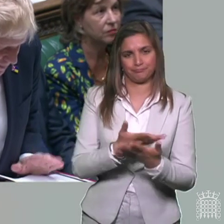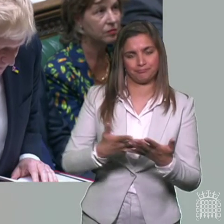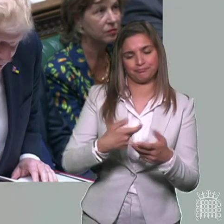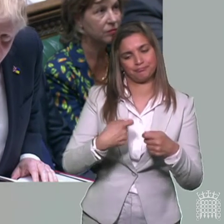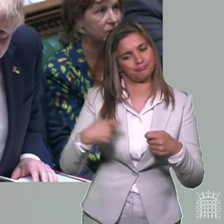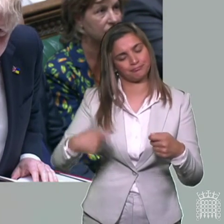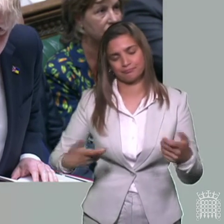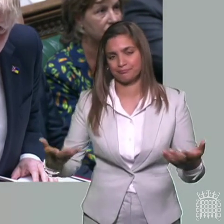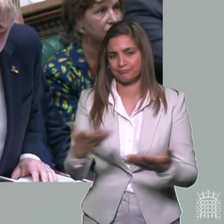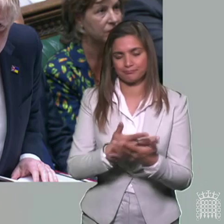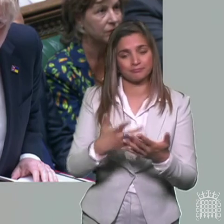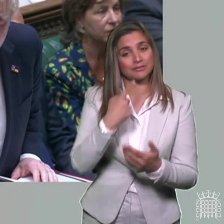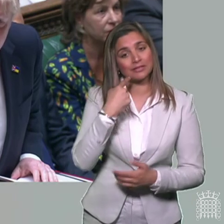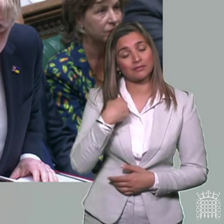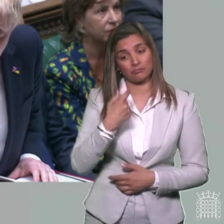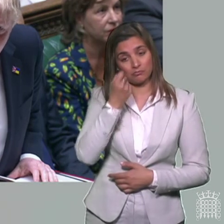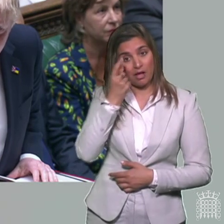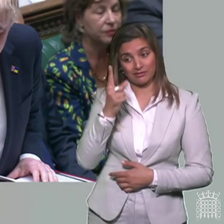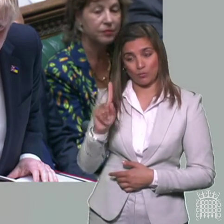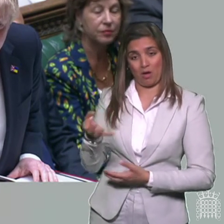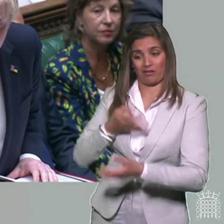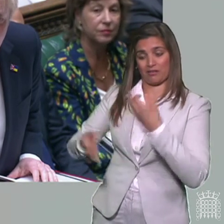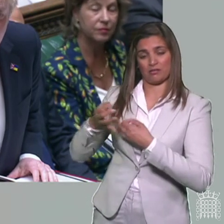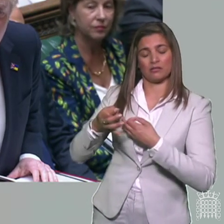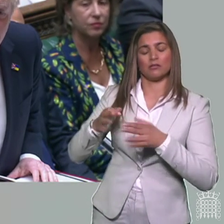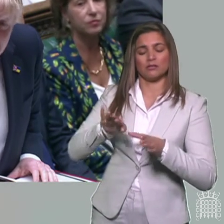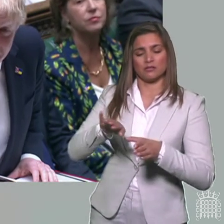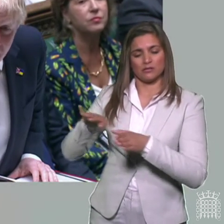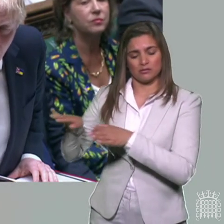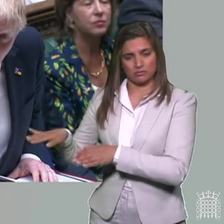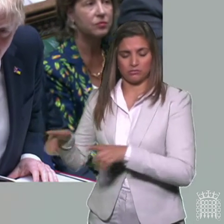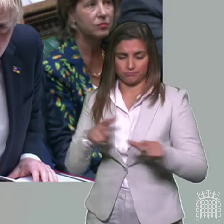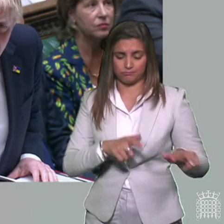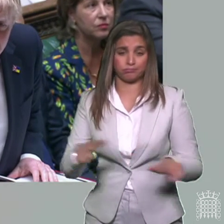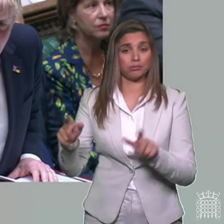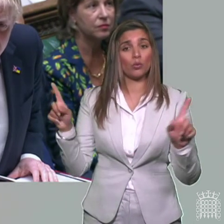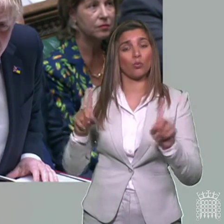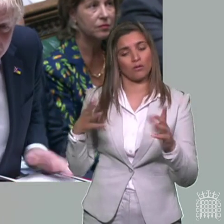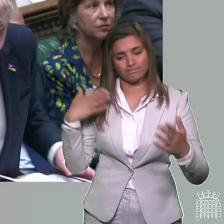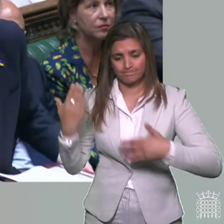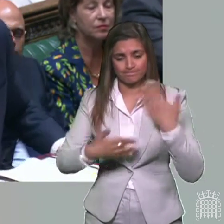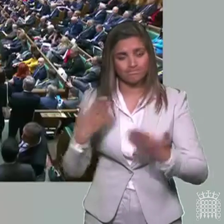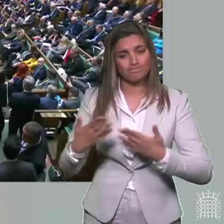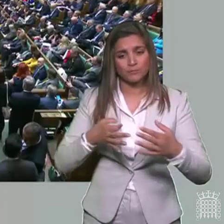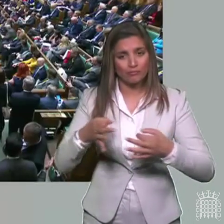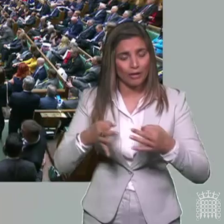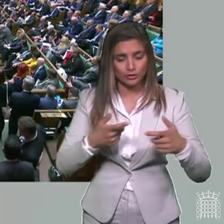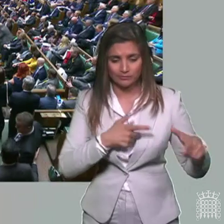I understand the point of his question, but we are going to get on with the job of delivering for the people of the whole United Kingdom.